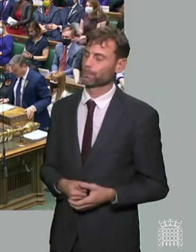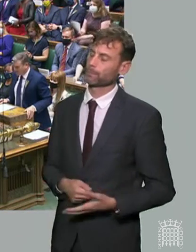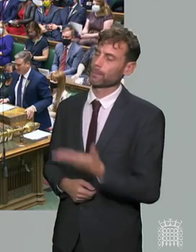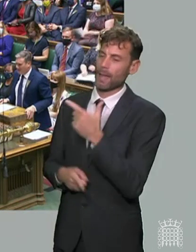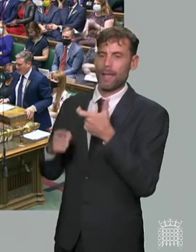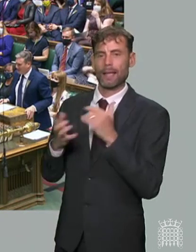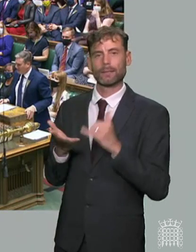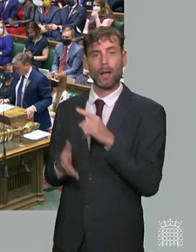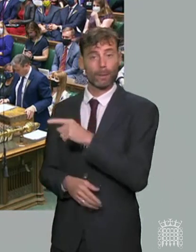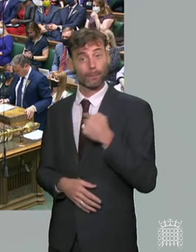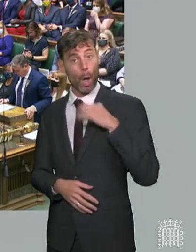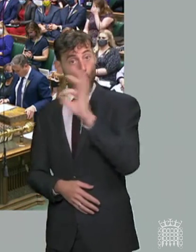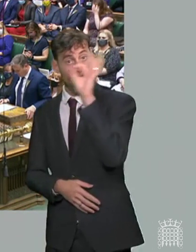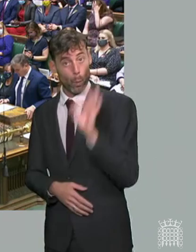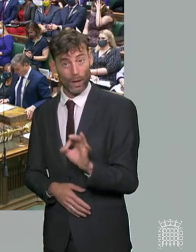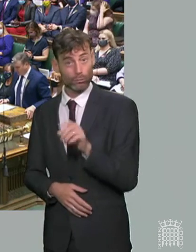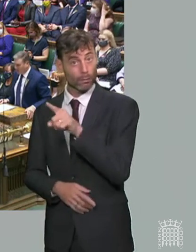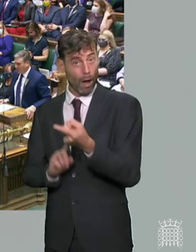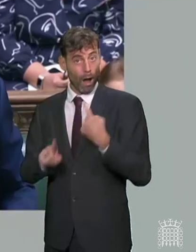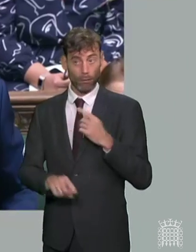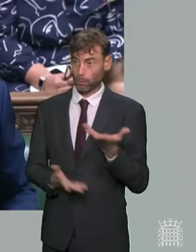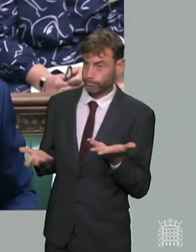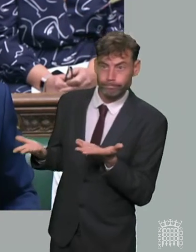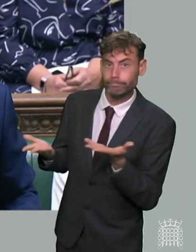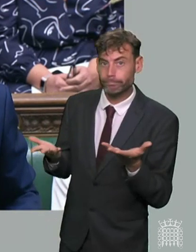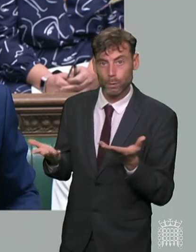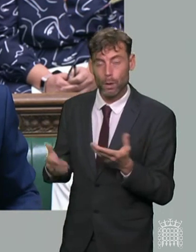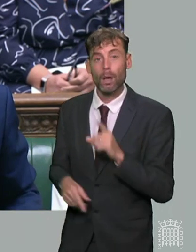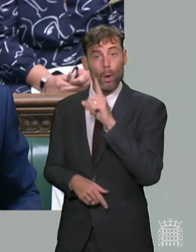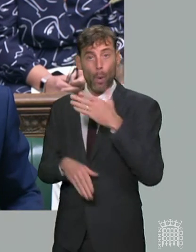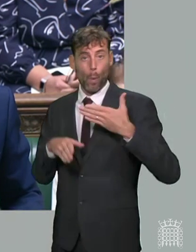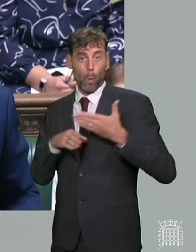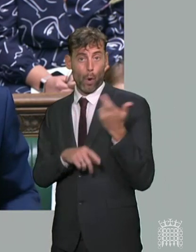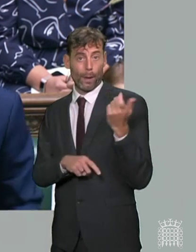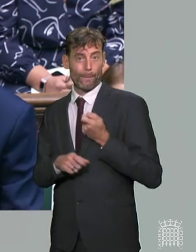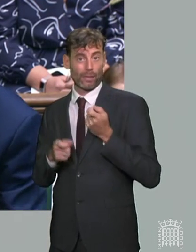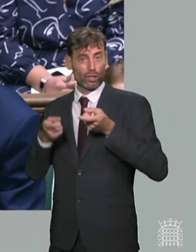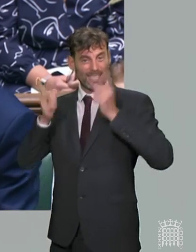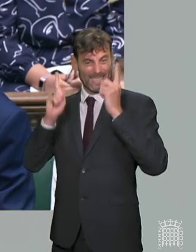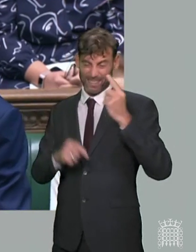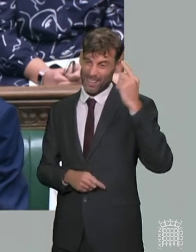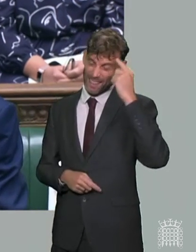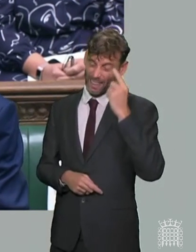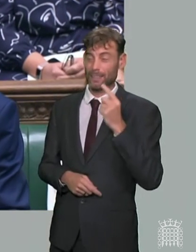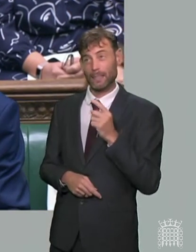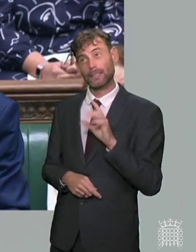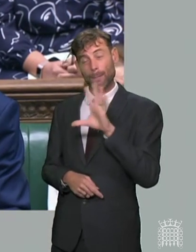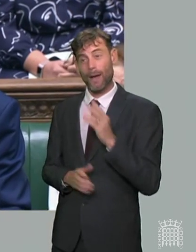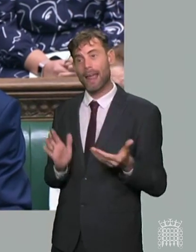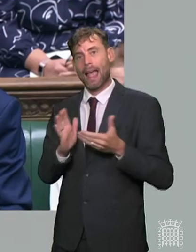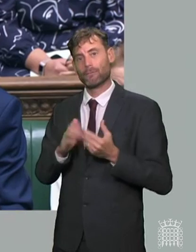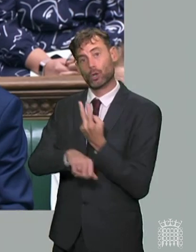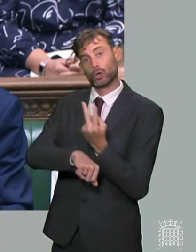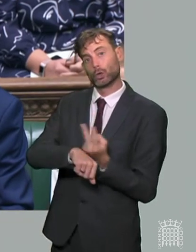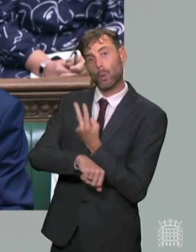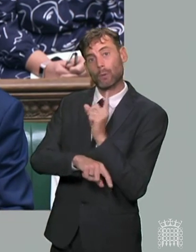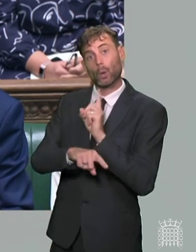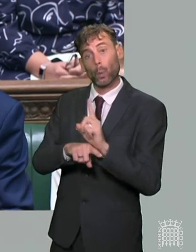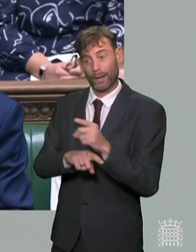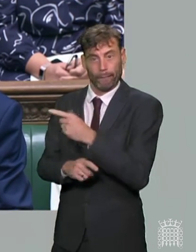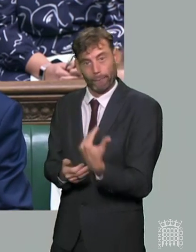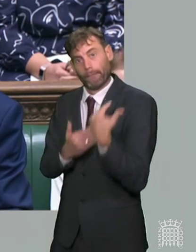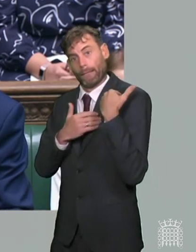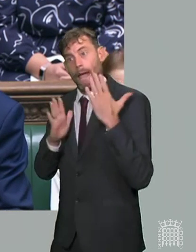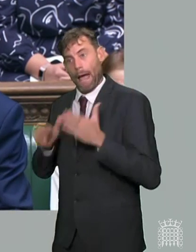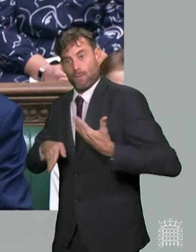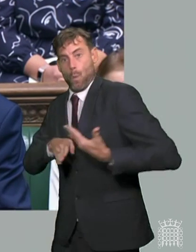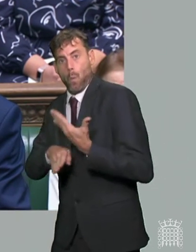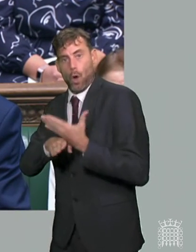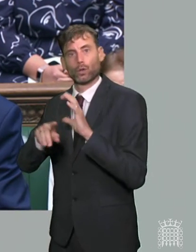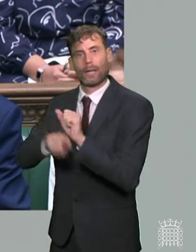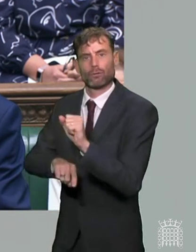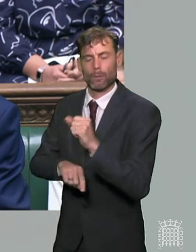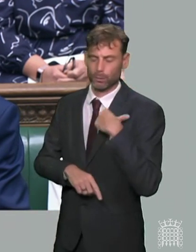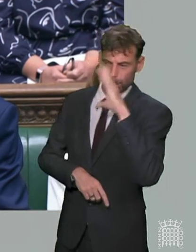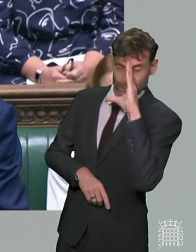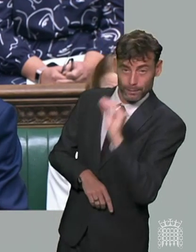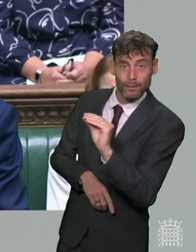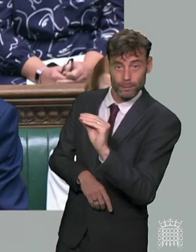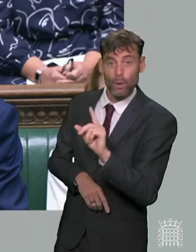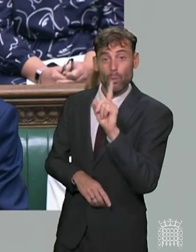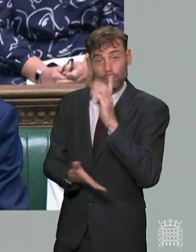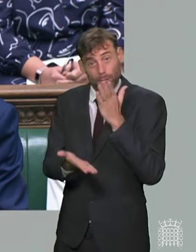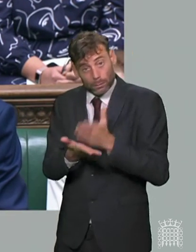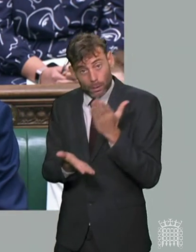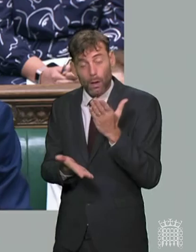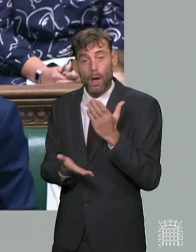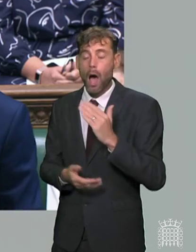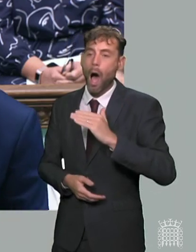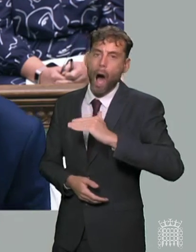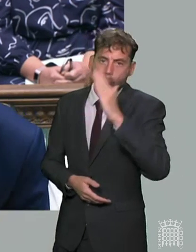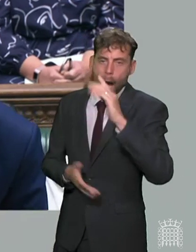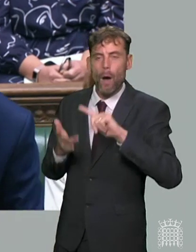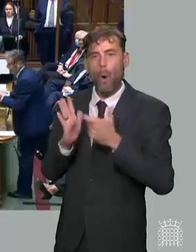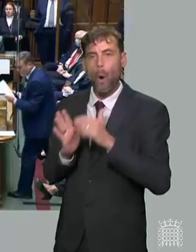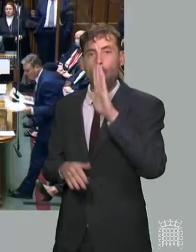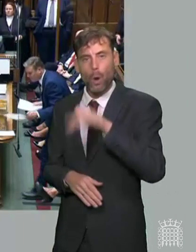The Prime Minister did not answer the question. The Secretary of State for Work and Pensions seems to think that it is an extra two hours a week, so let me make it even easier for the Prime Minister: is the correct answer higher or lower than that?